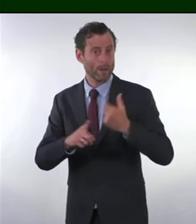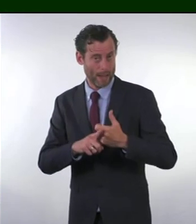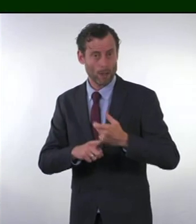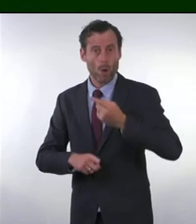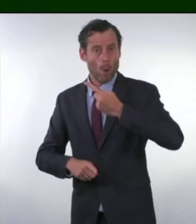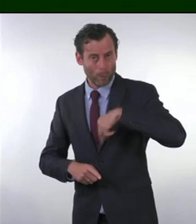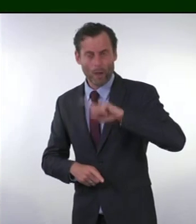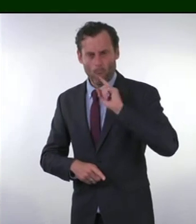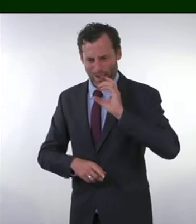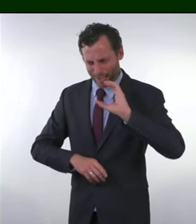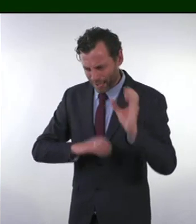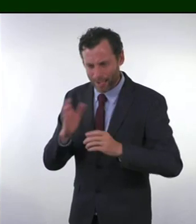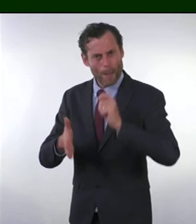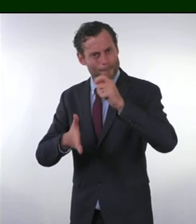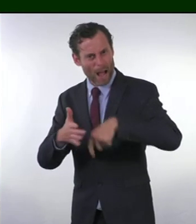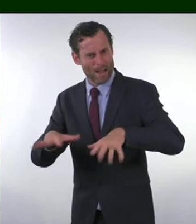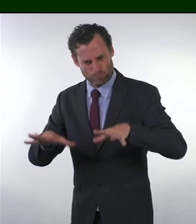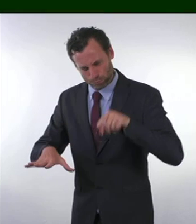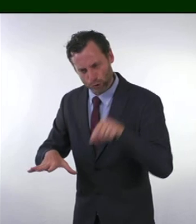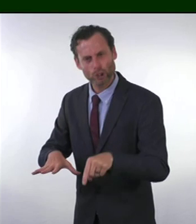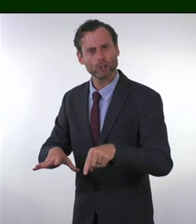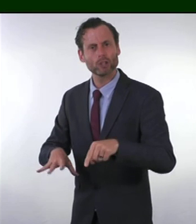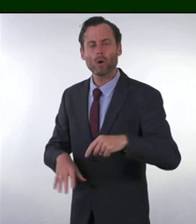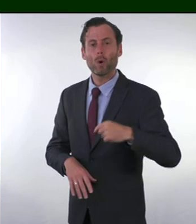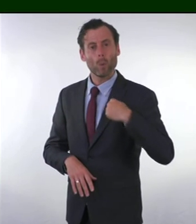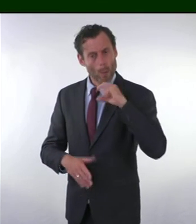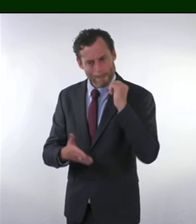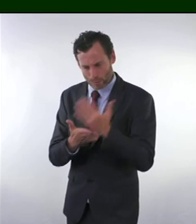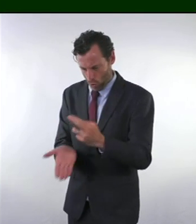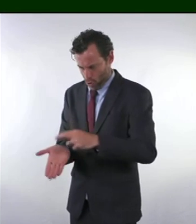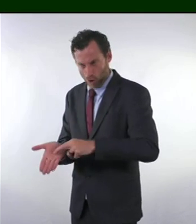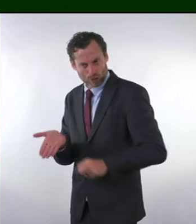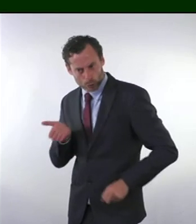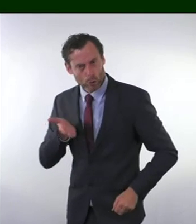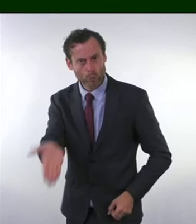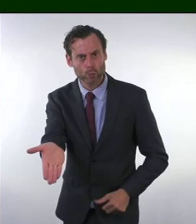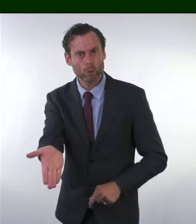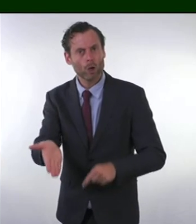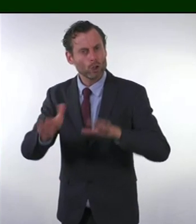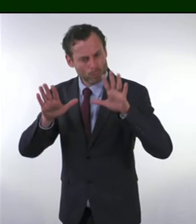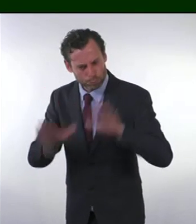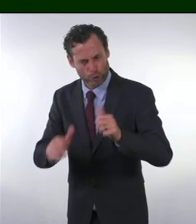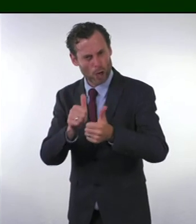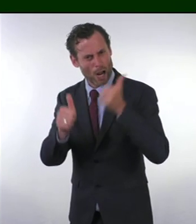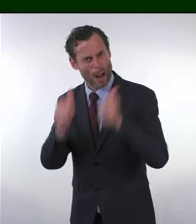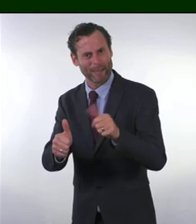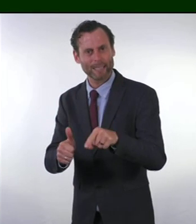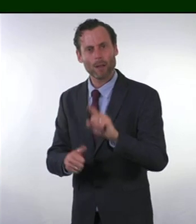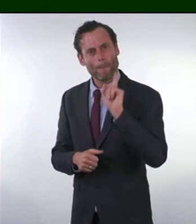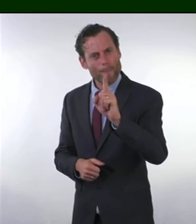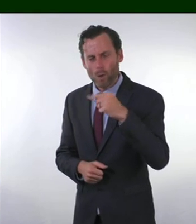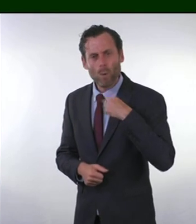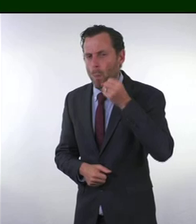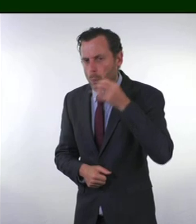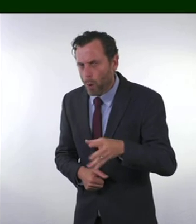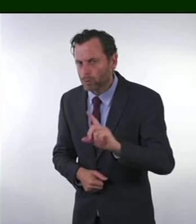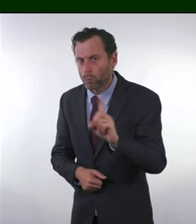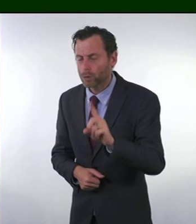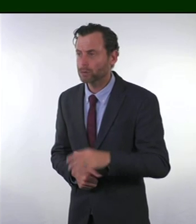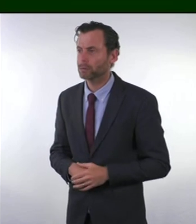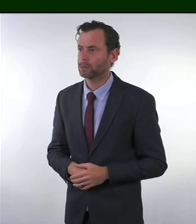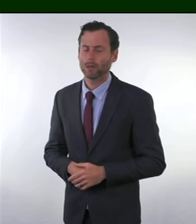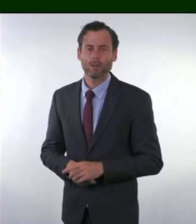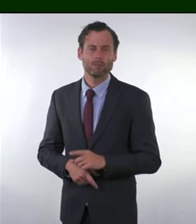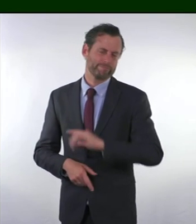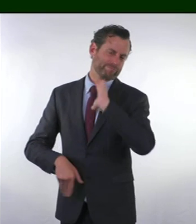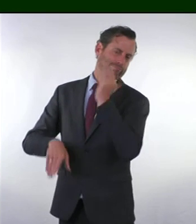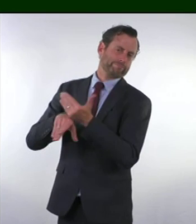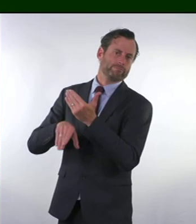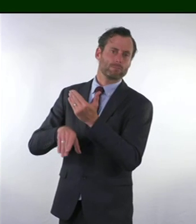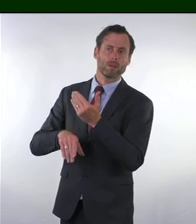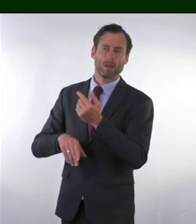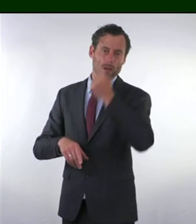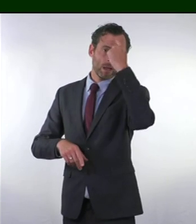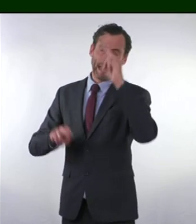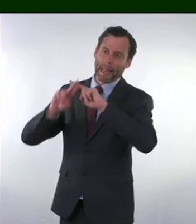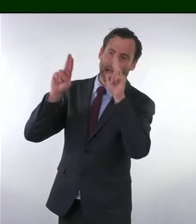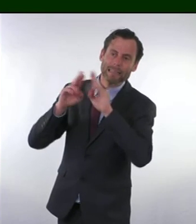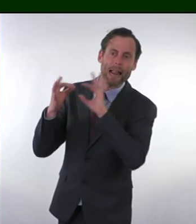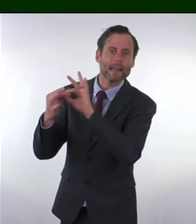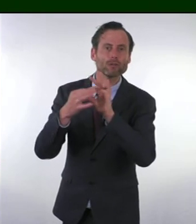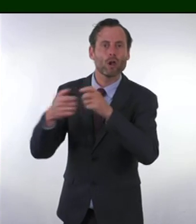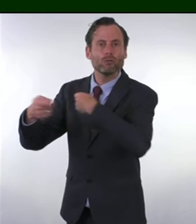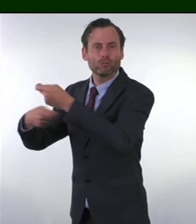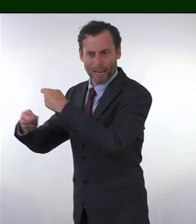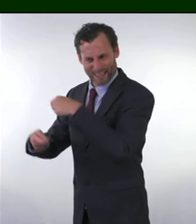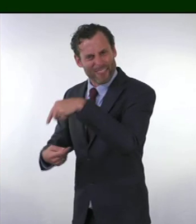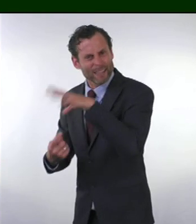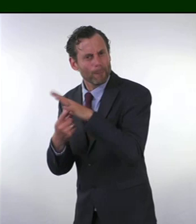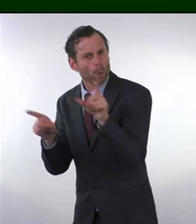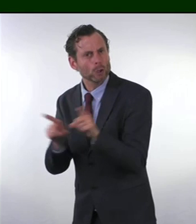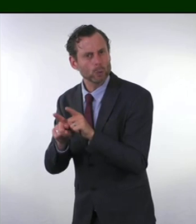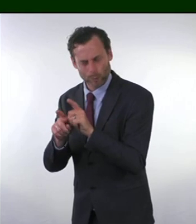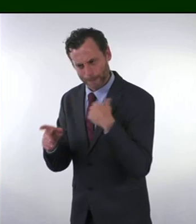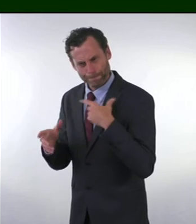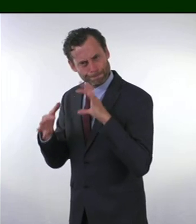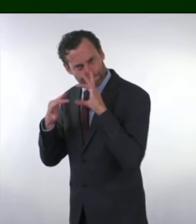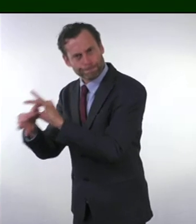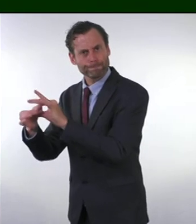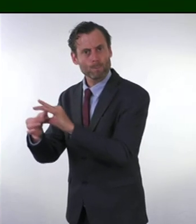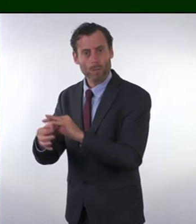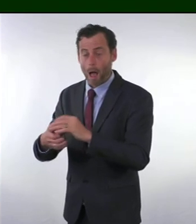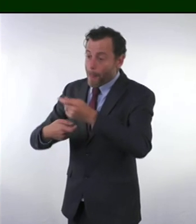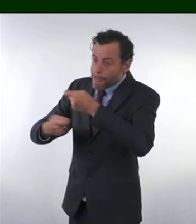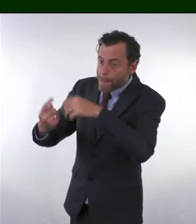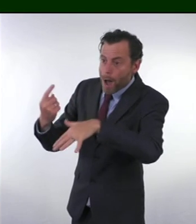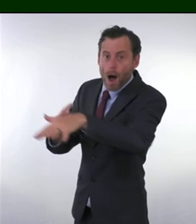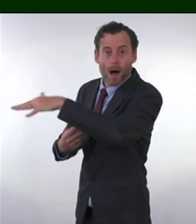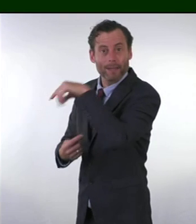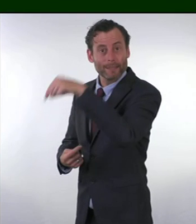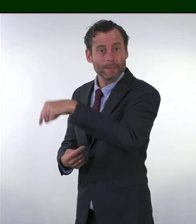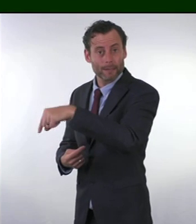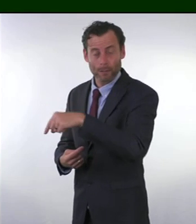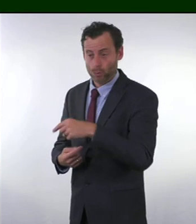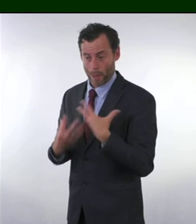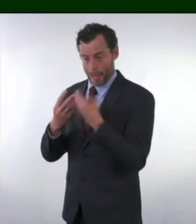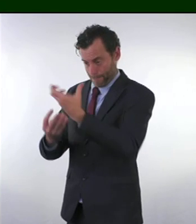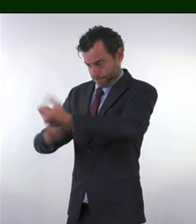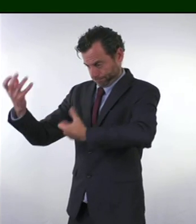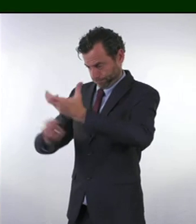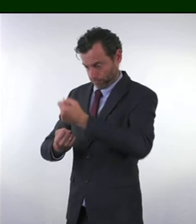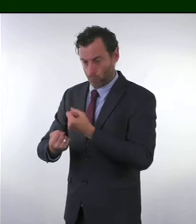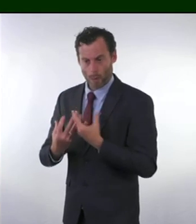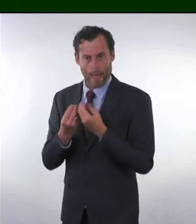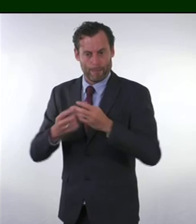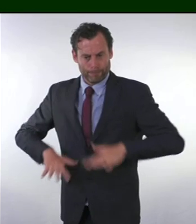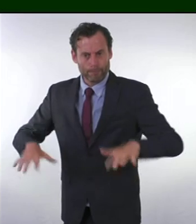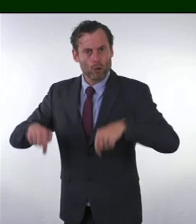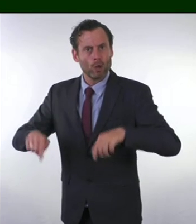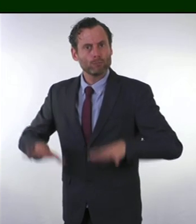We will actively buy British. We will ensure that contracts go to great British companies, but what we will not do is turn our faces against the notion of international free trade and the market, which has brought colossal wealth to the people of this country.